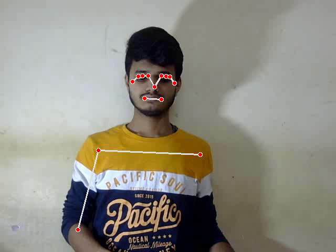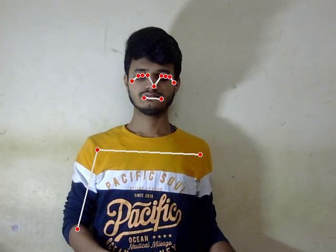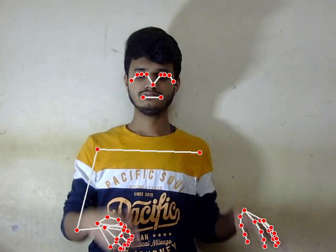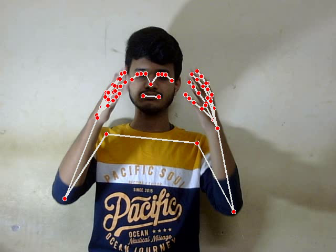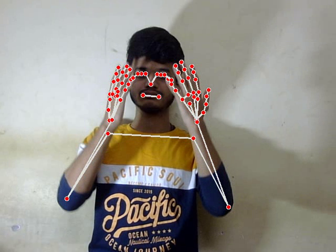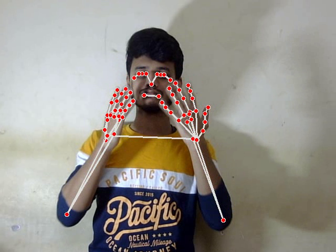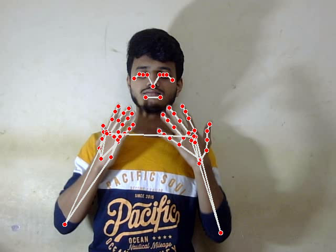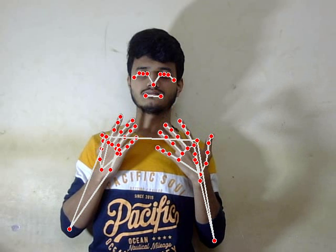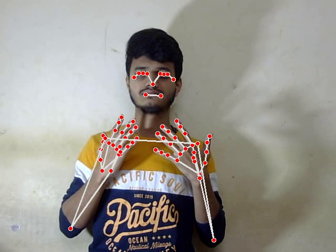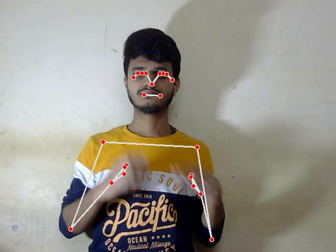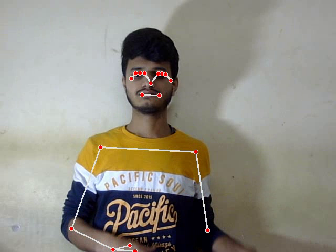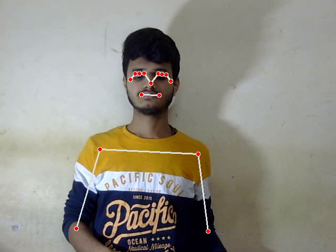sad